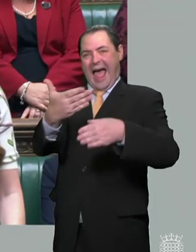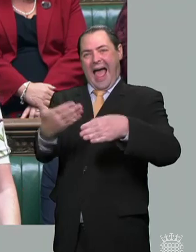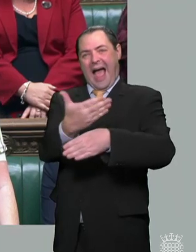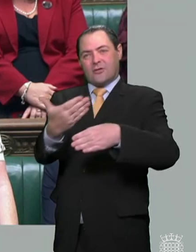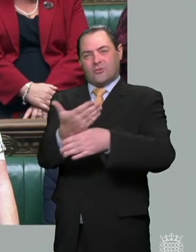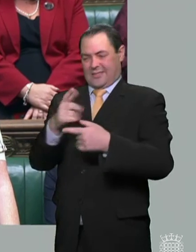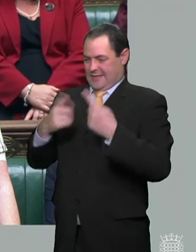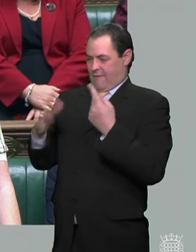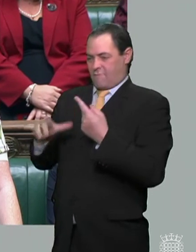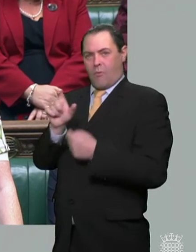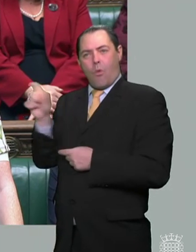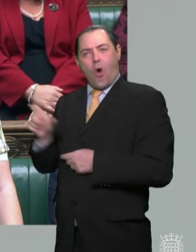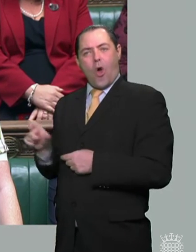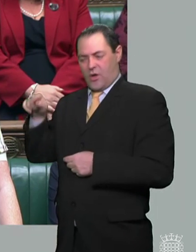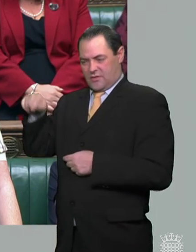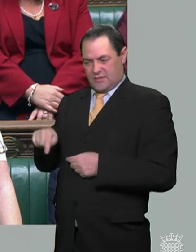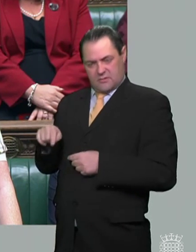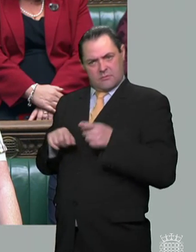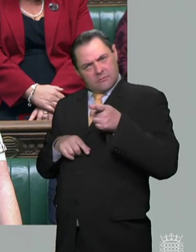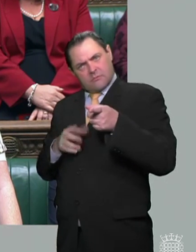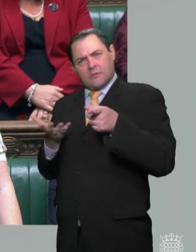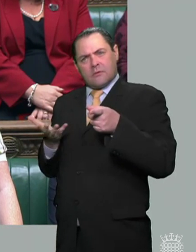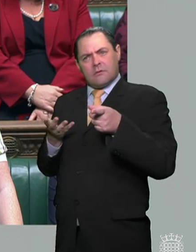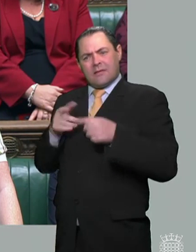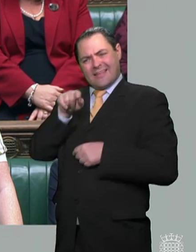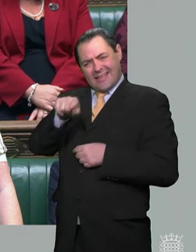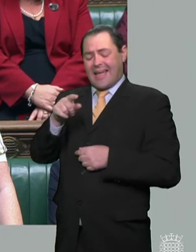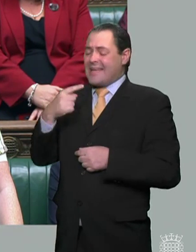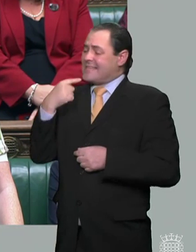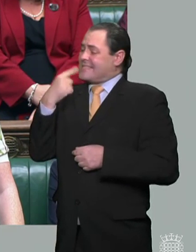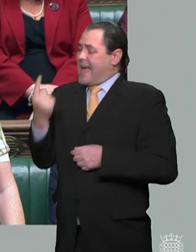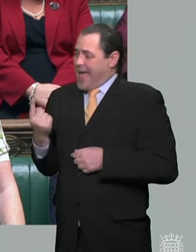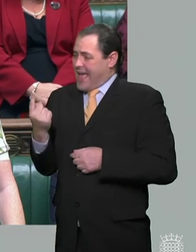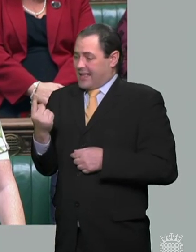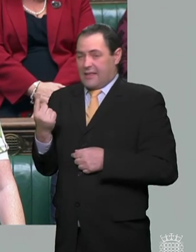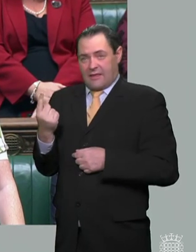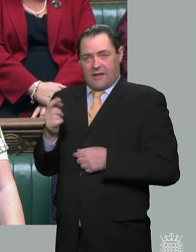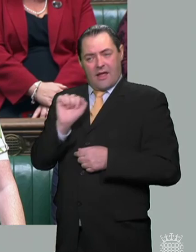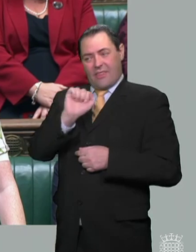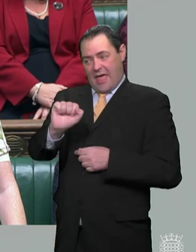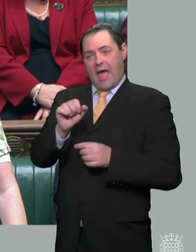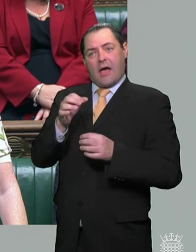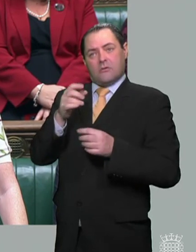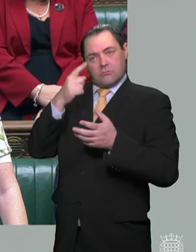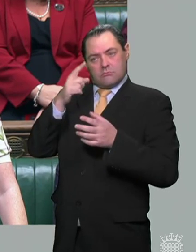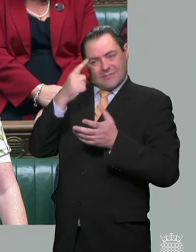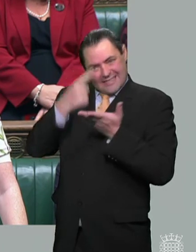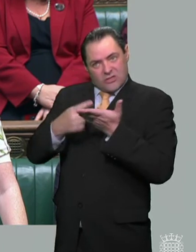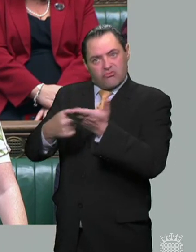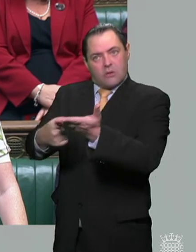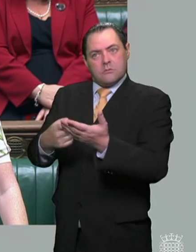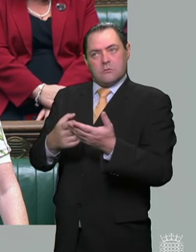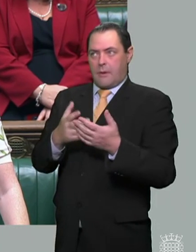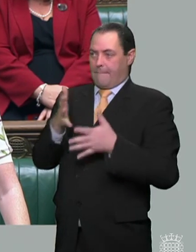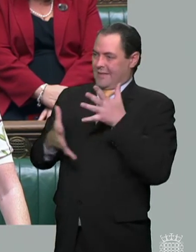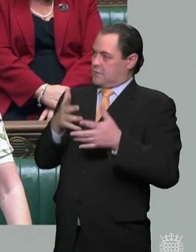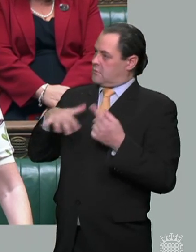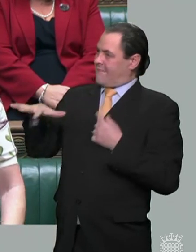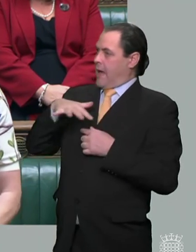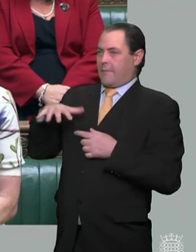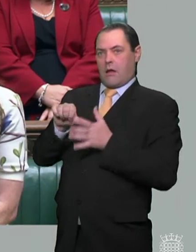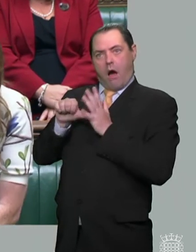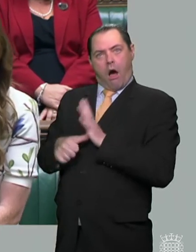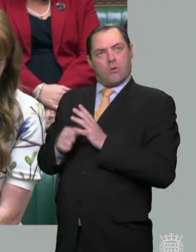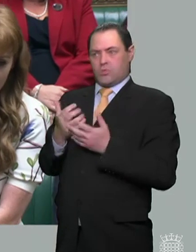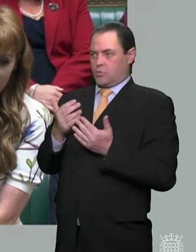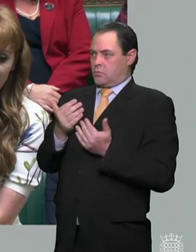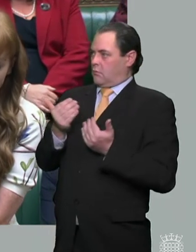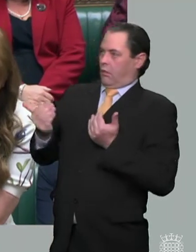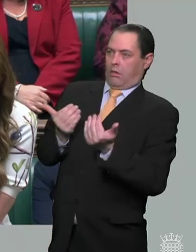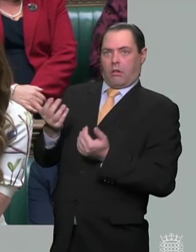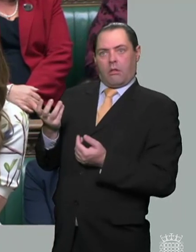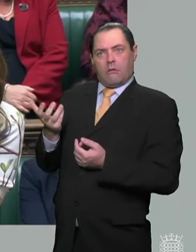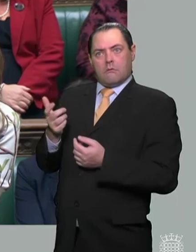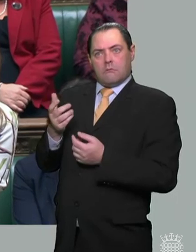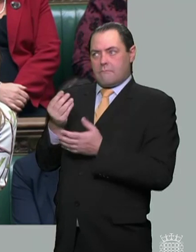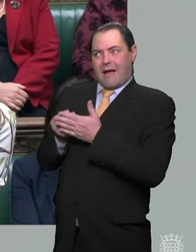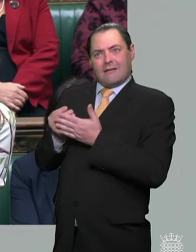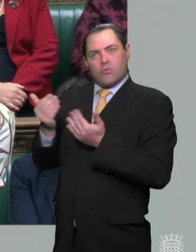His actions speak even louder than those words. Whatever Conservative Members say, their political choices have made it harder for working families to get by.